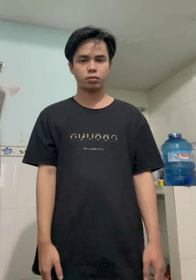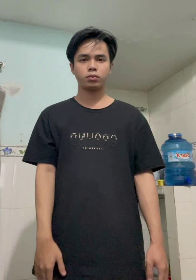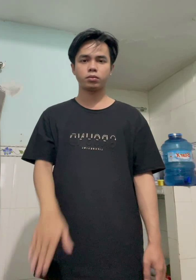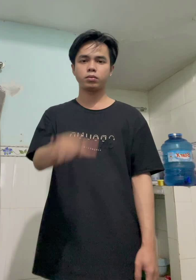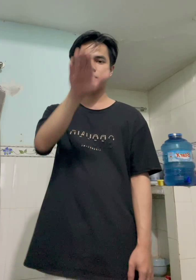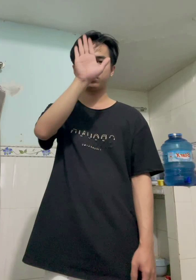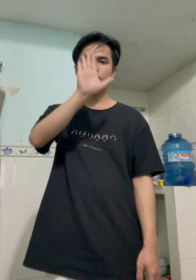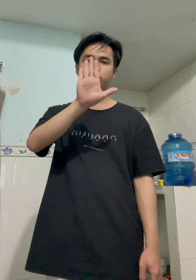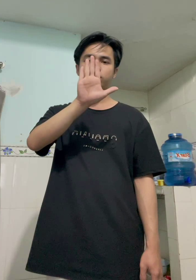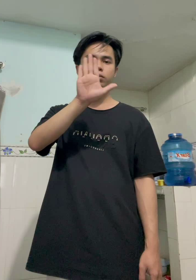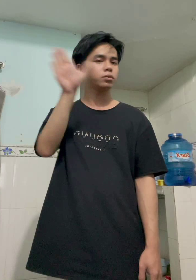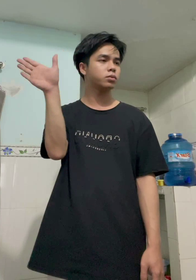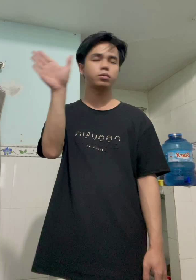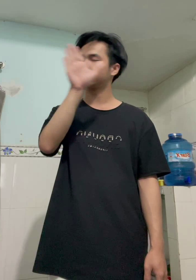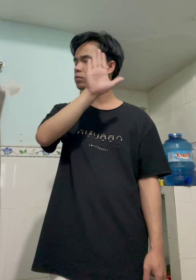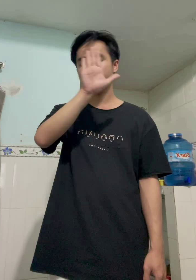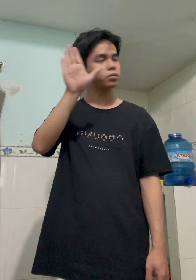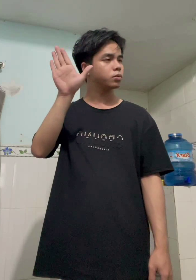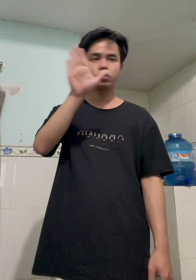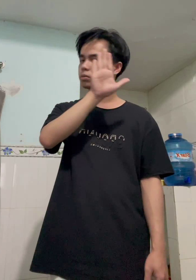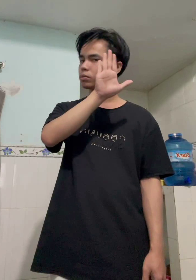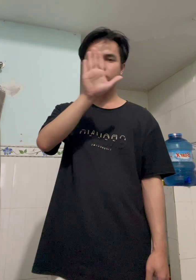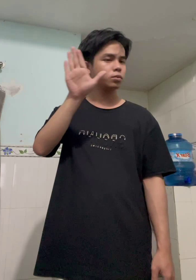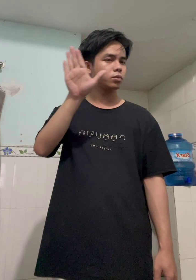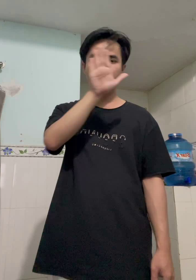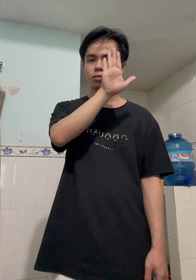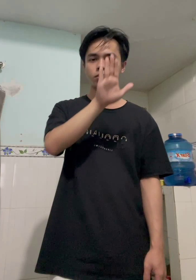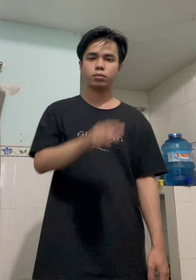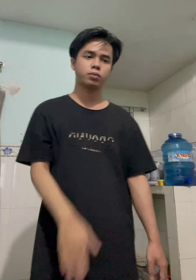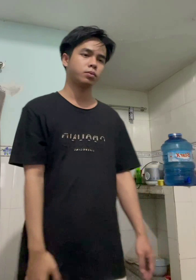khong dong y